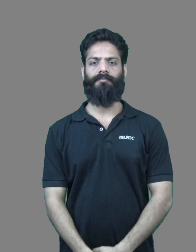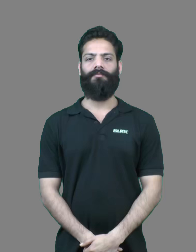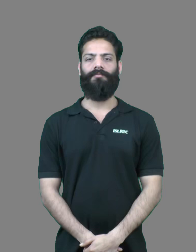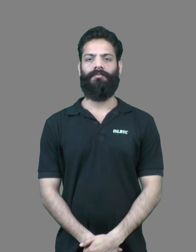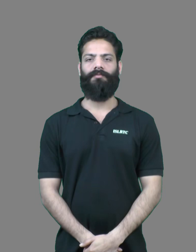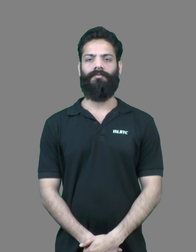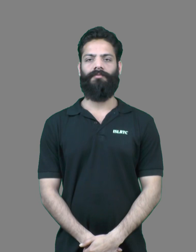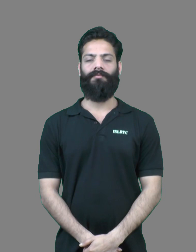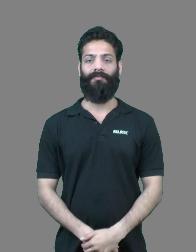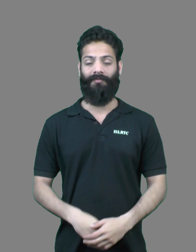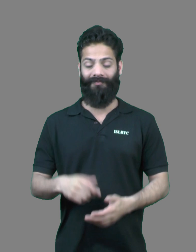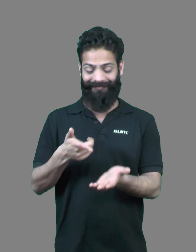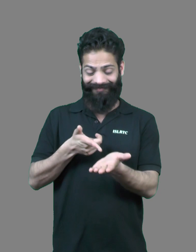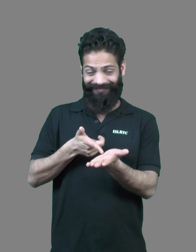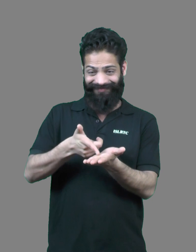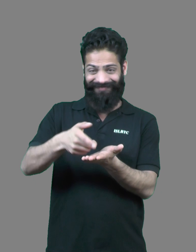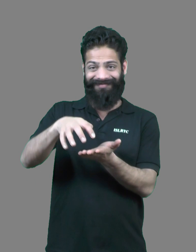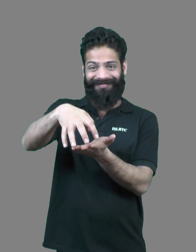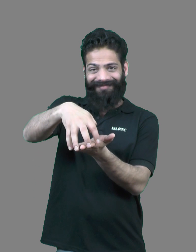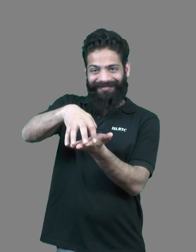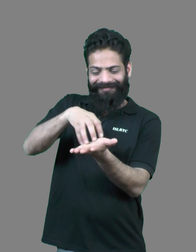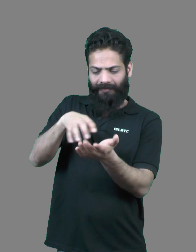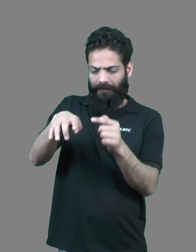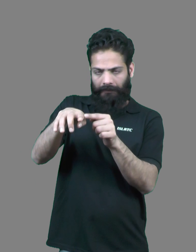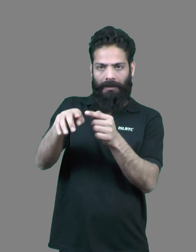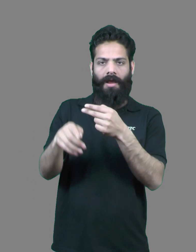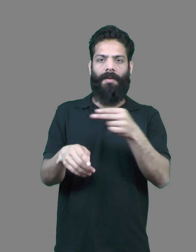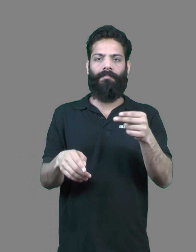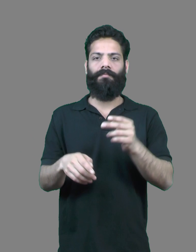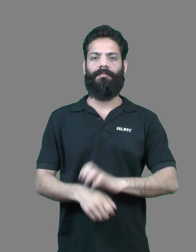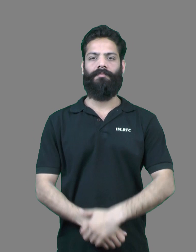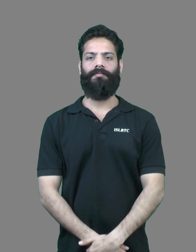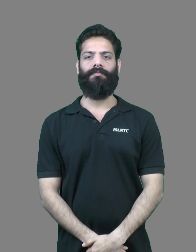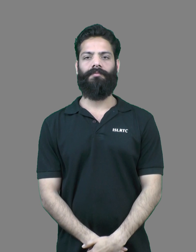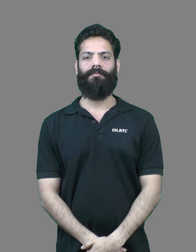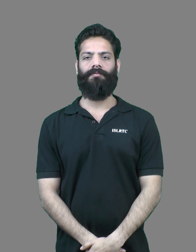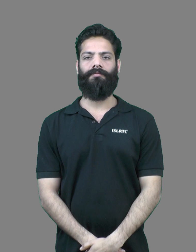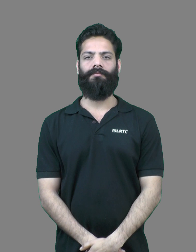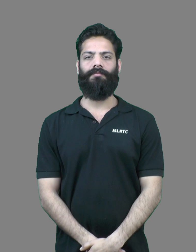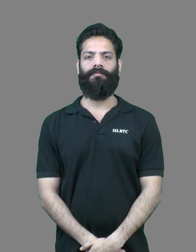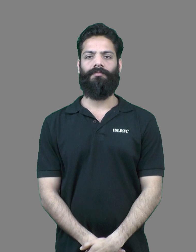Cultivators